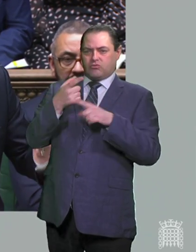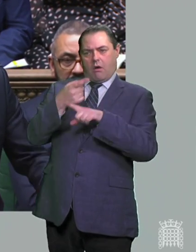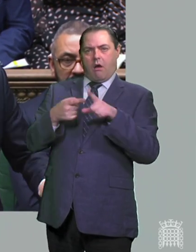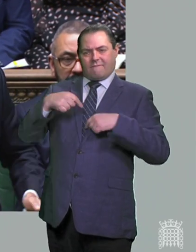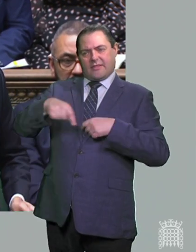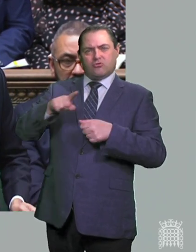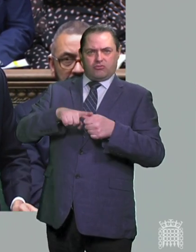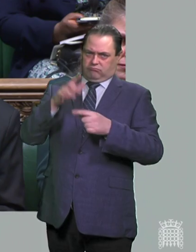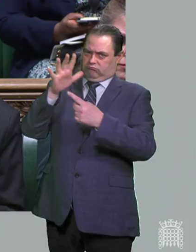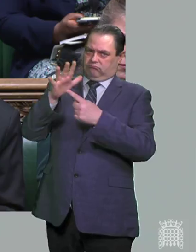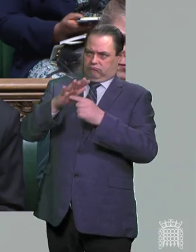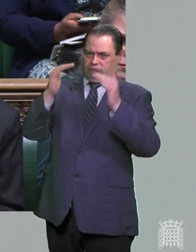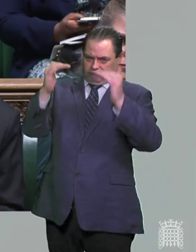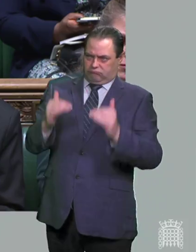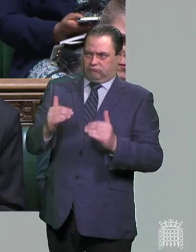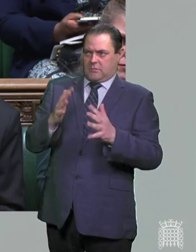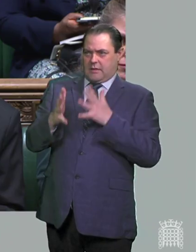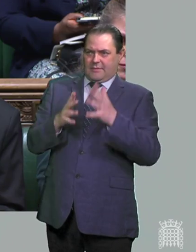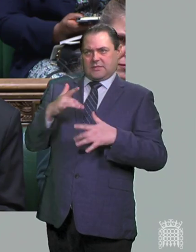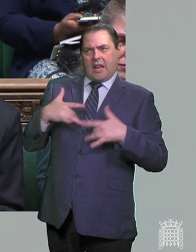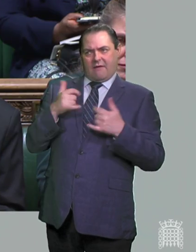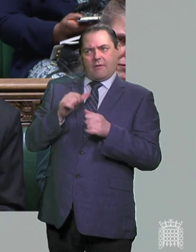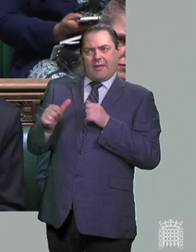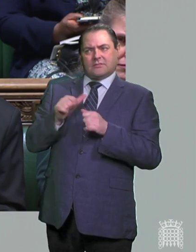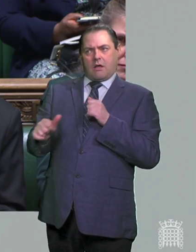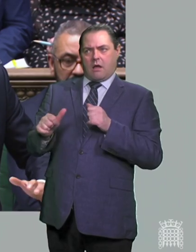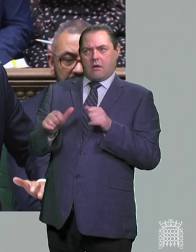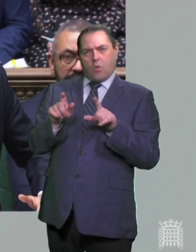That is the most important thing we can do to ease the burden on people.